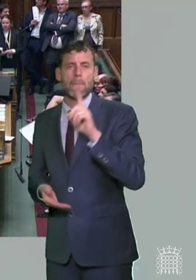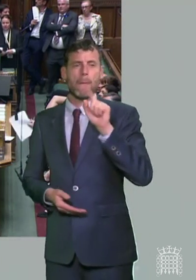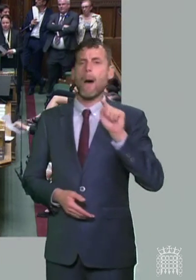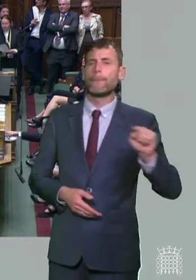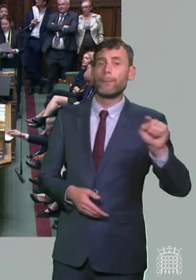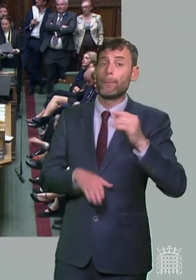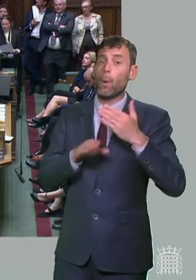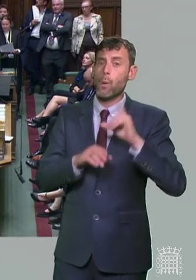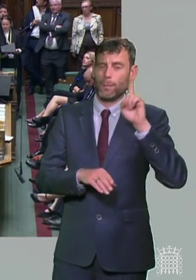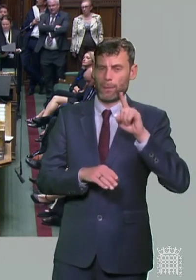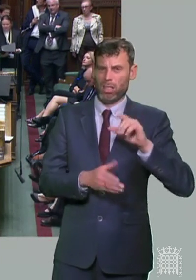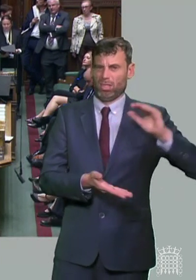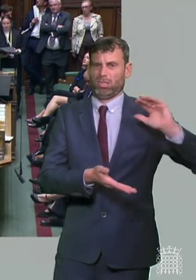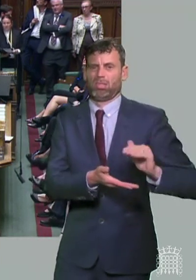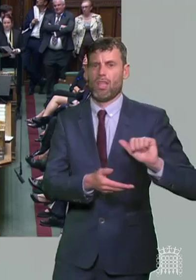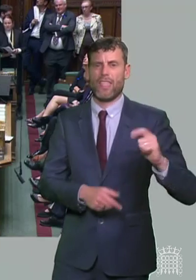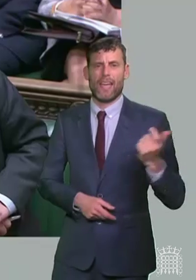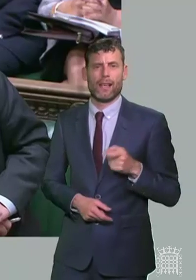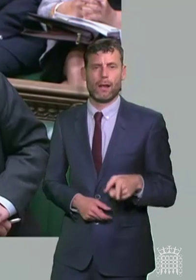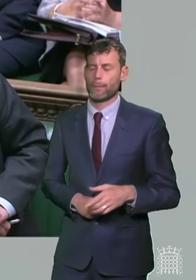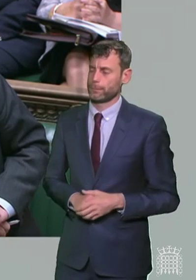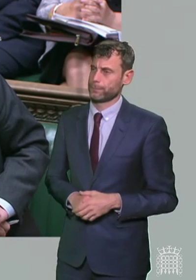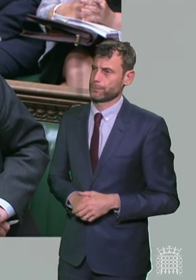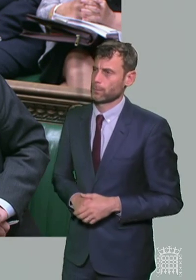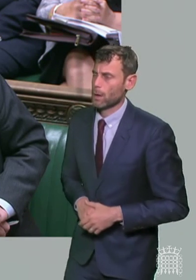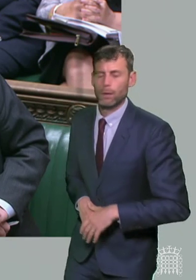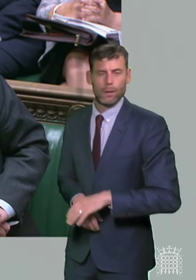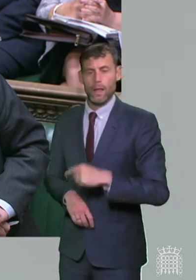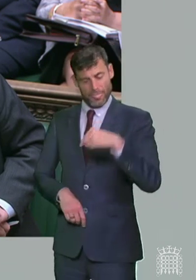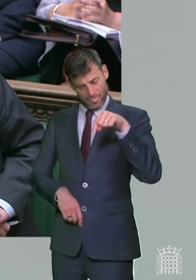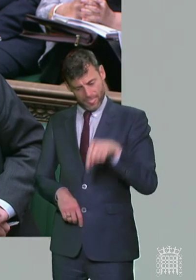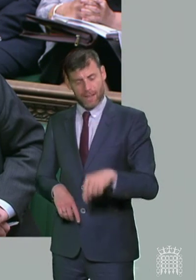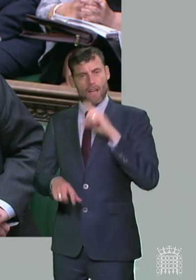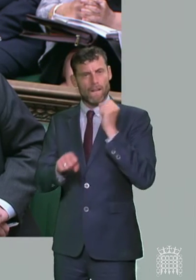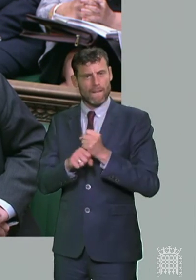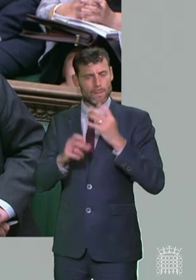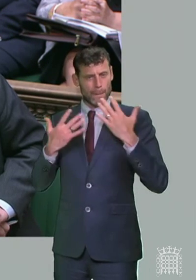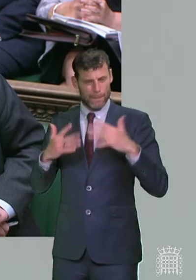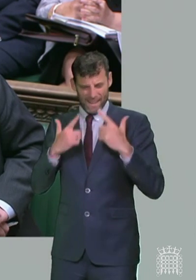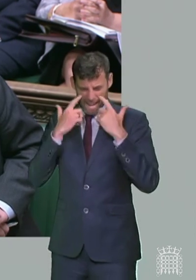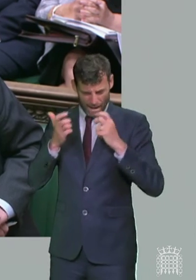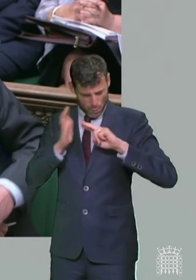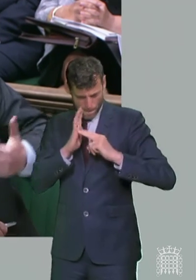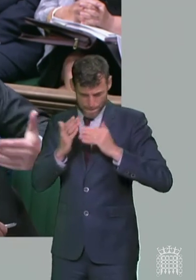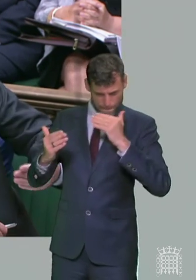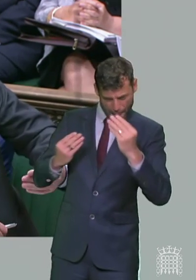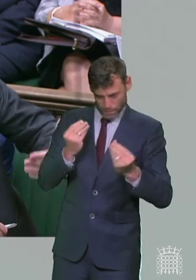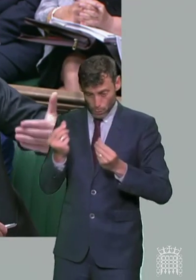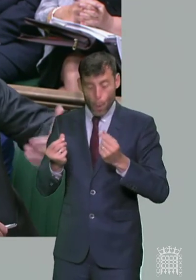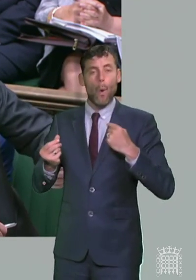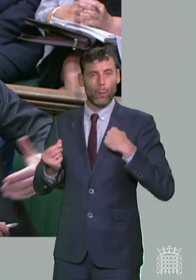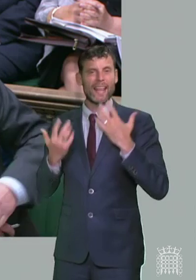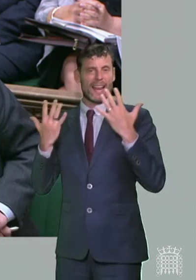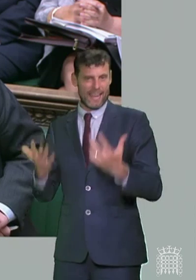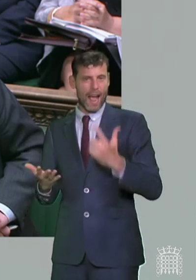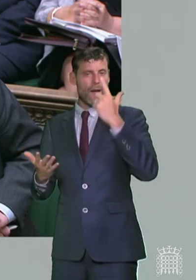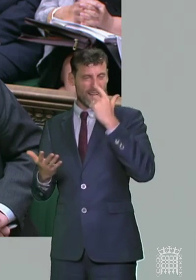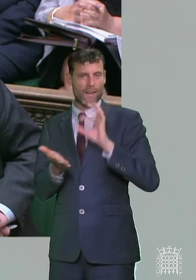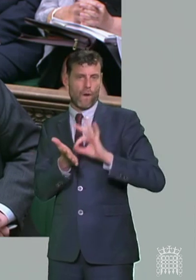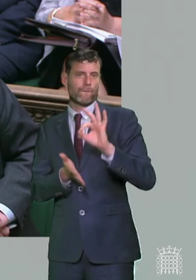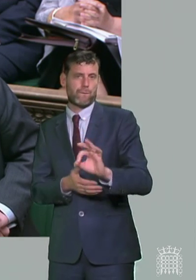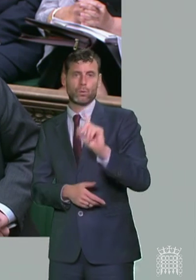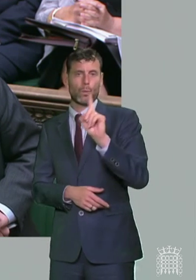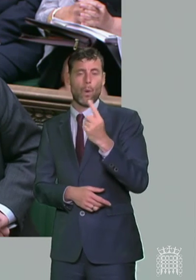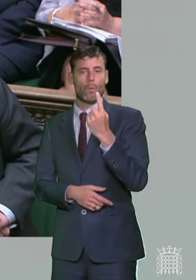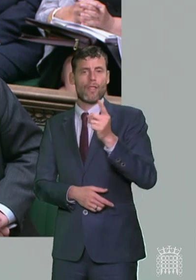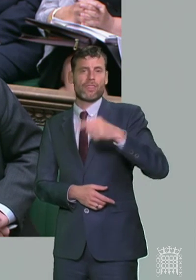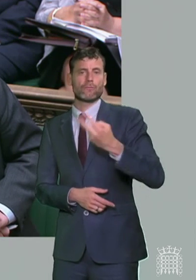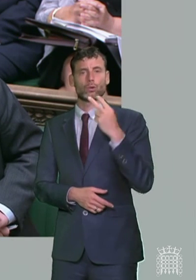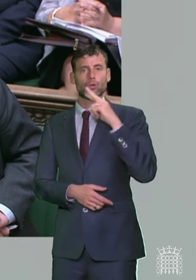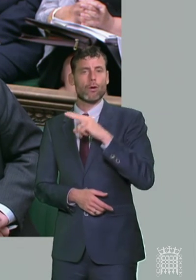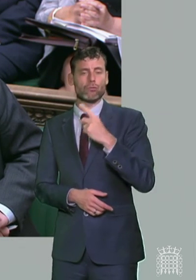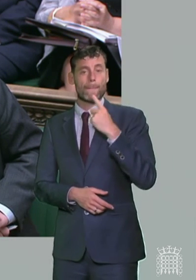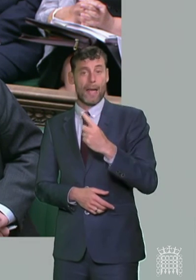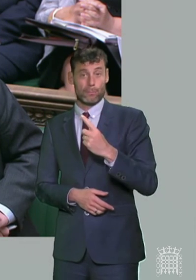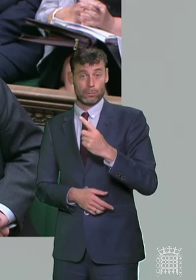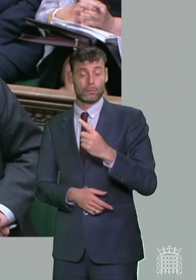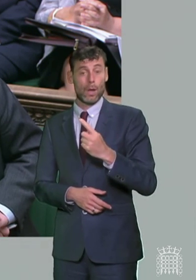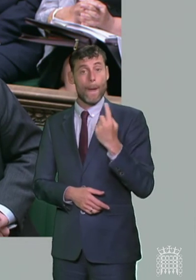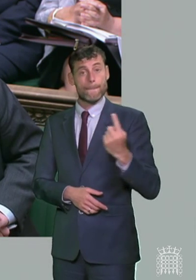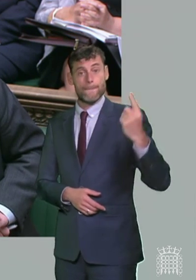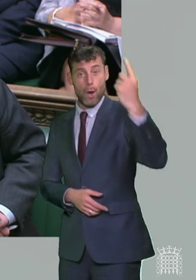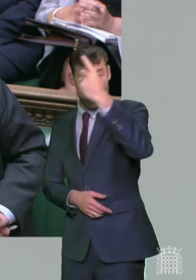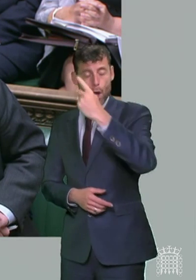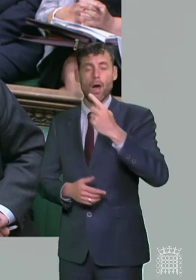What we are actually doing, thanks to the decisions we have taken, is putting more money into the pockets of people up and down the country—£1,200 more for the 8 million most vulnerable households.